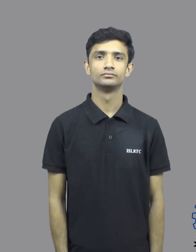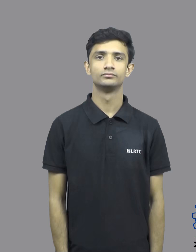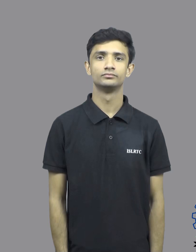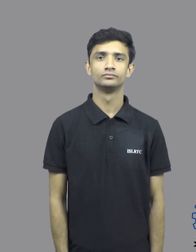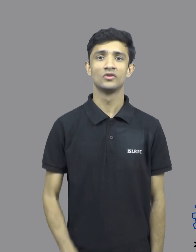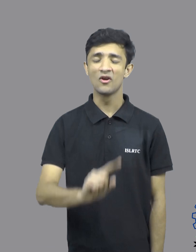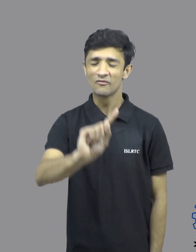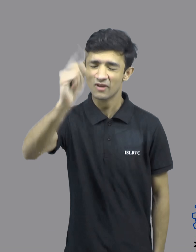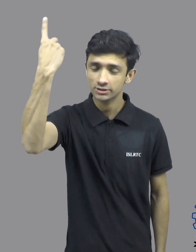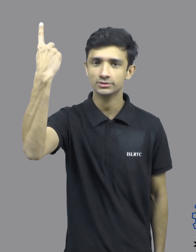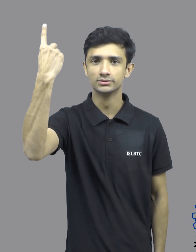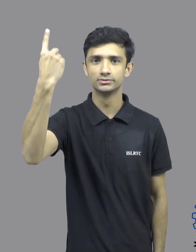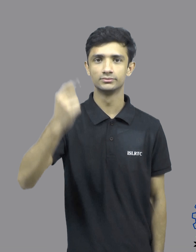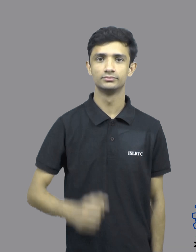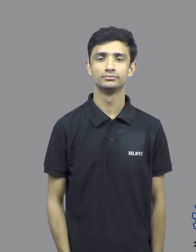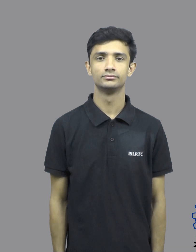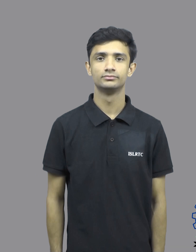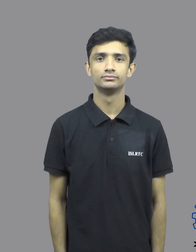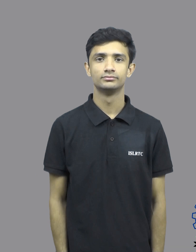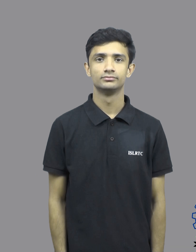Winner Victor Champion